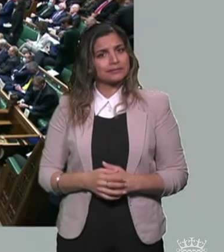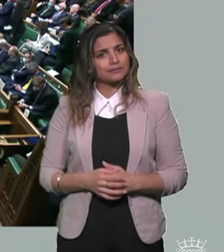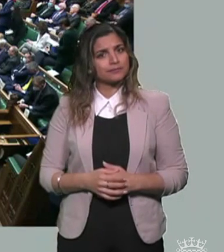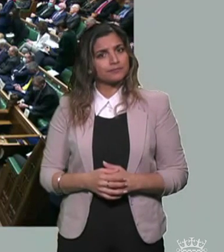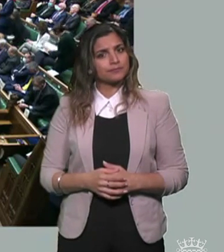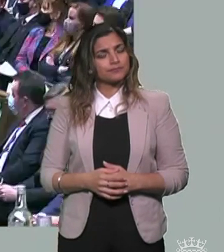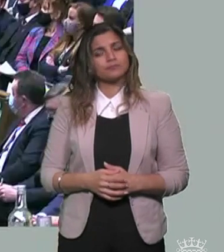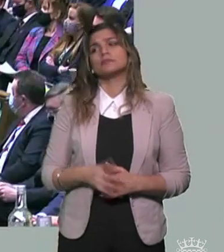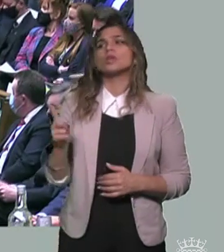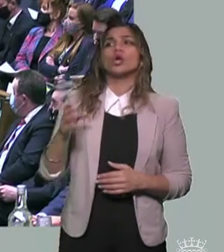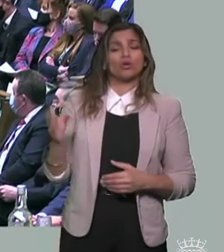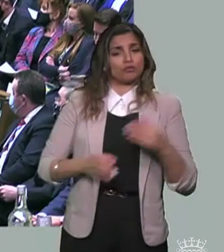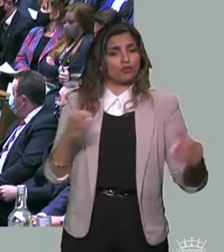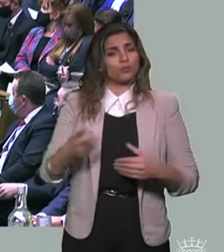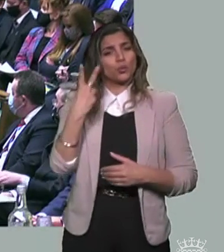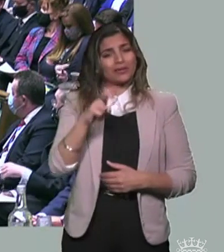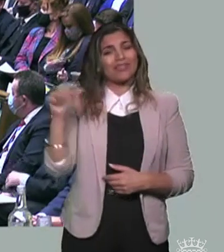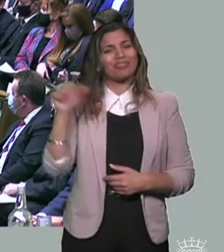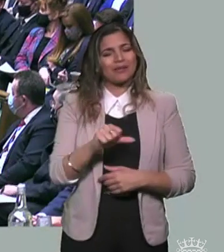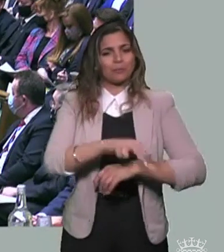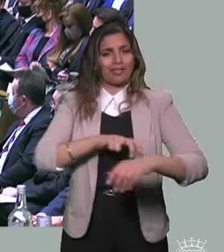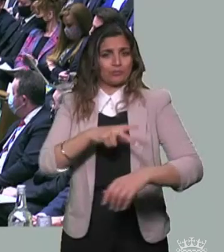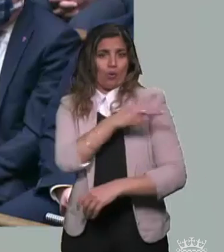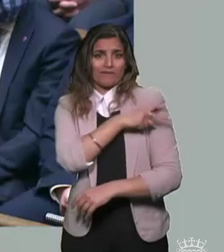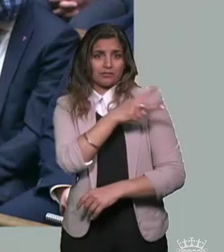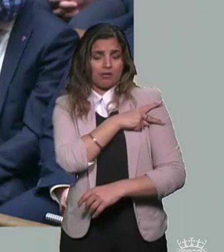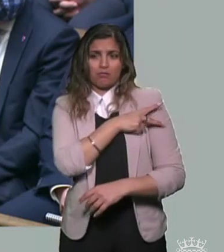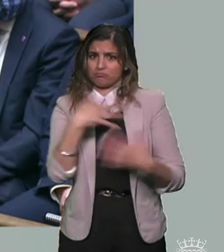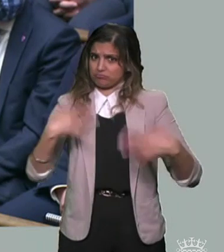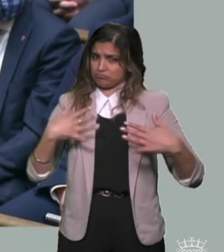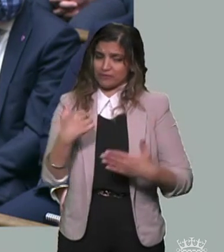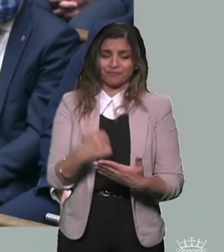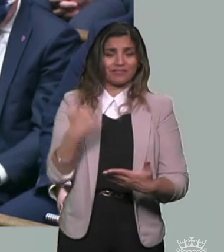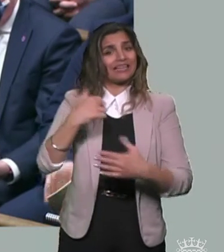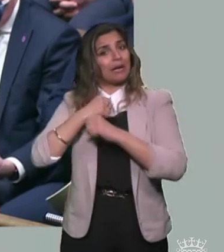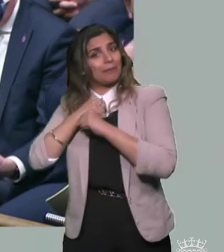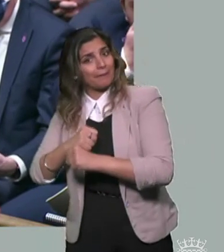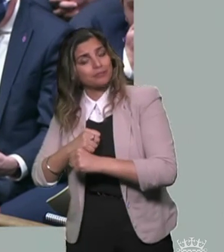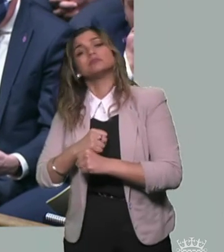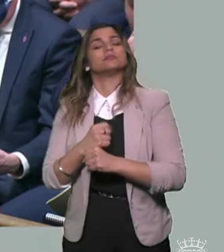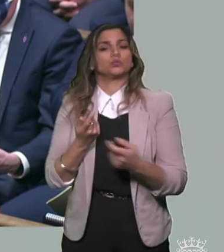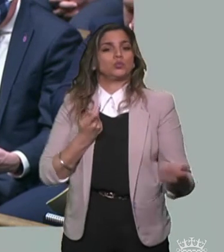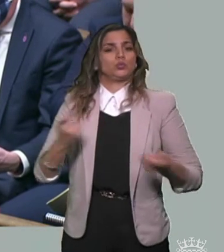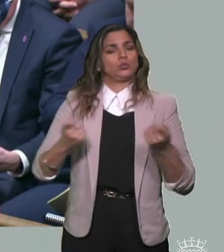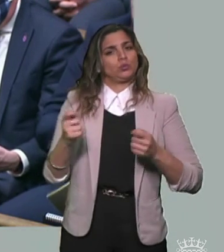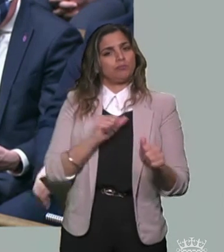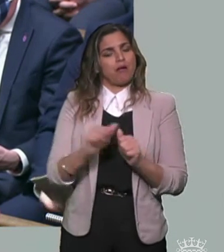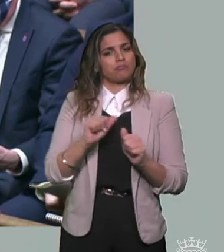10. The recruitment of 20,000 police officers is a fantastic commitment to law and order by this Government.